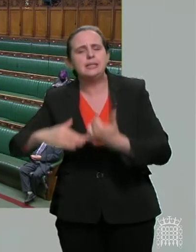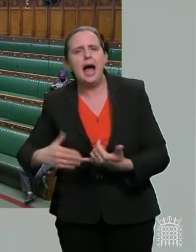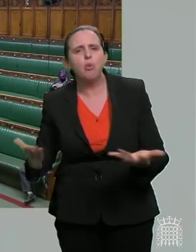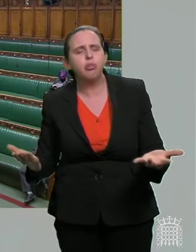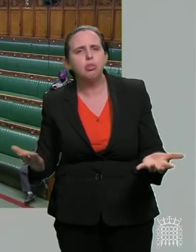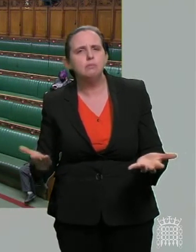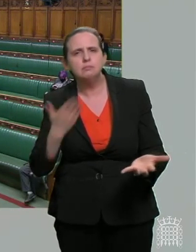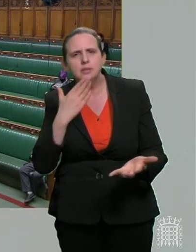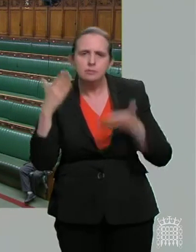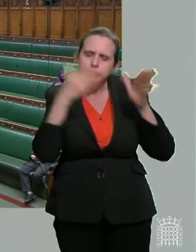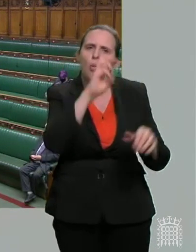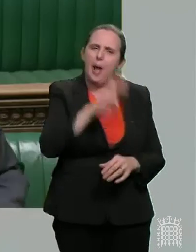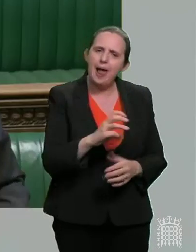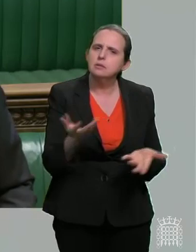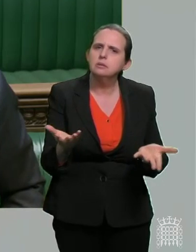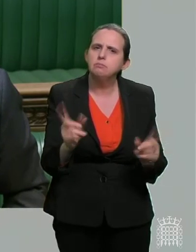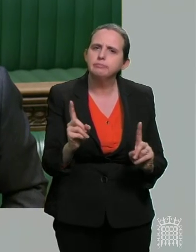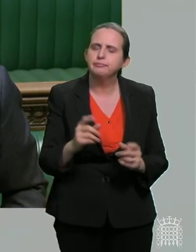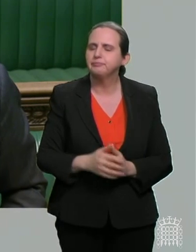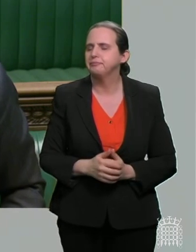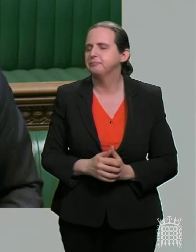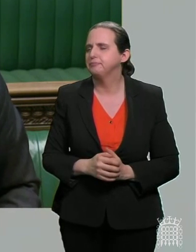I am afraid that I think that the right honourable Lady is doing Wales